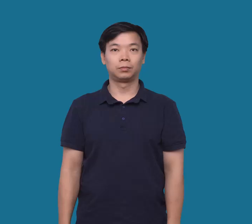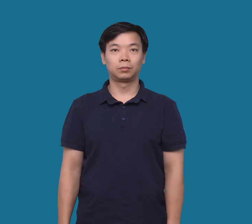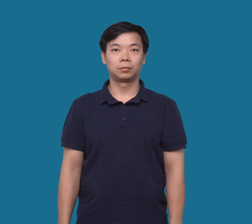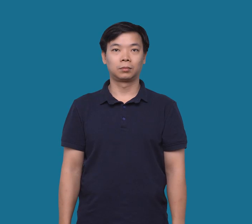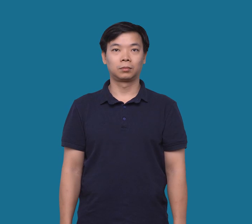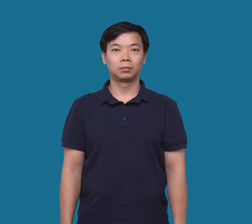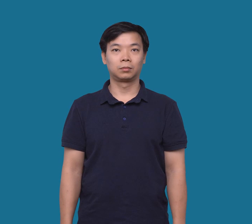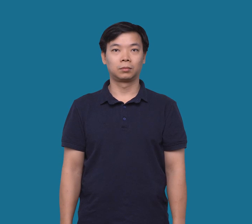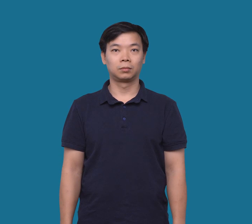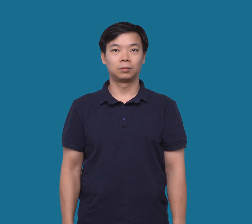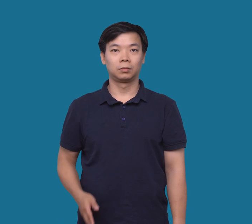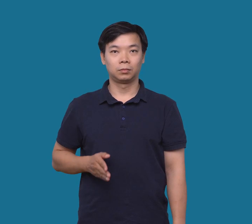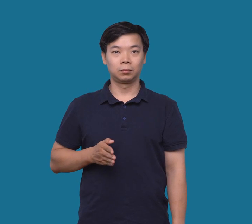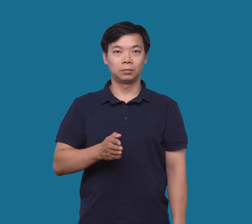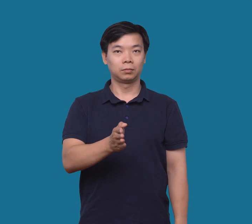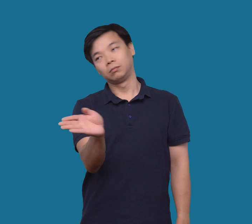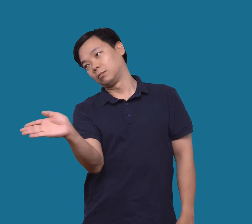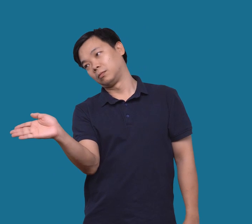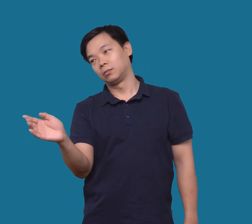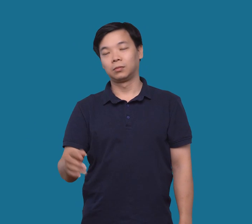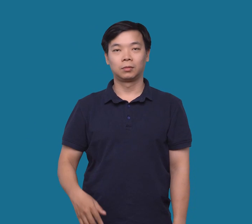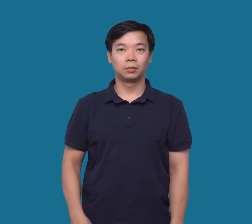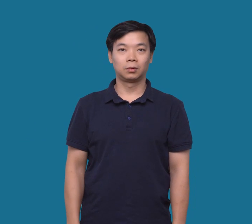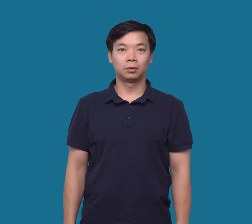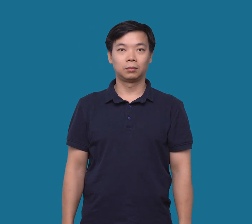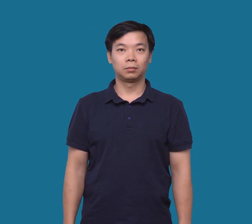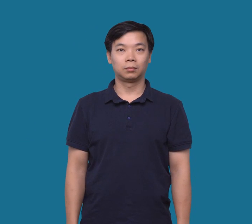chuyển hướng